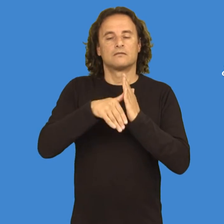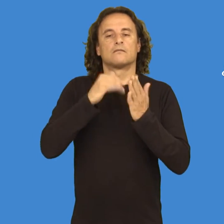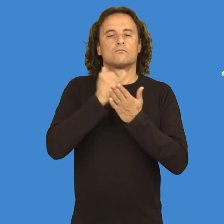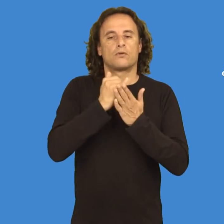probar